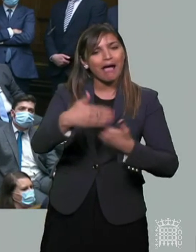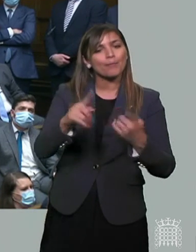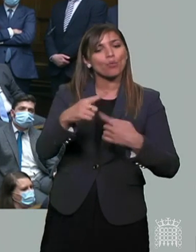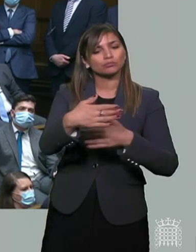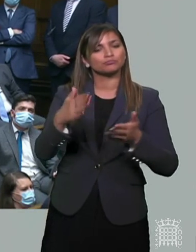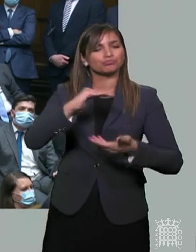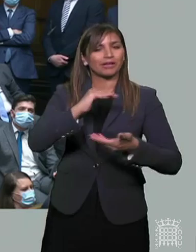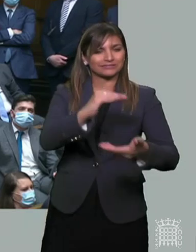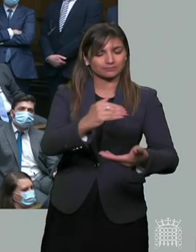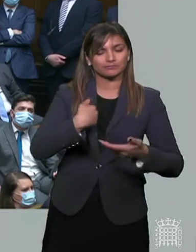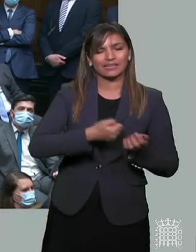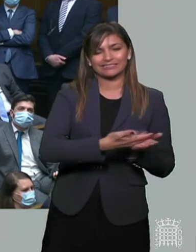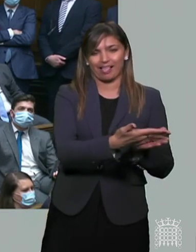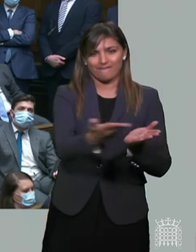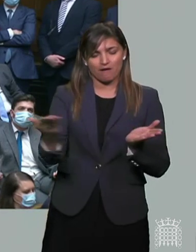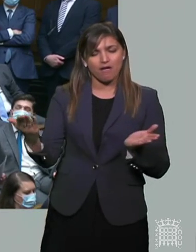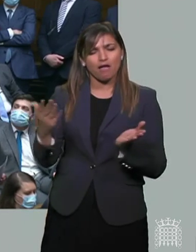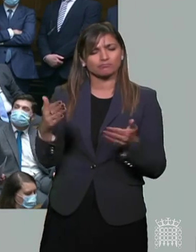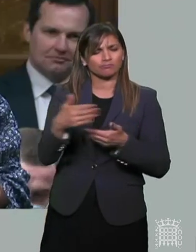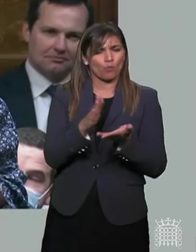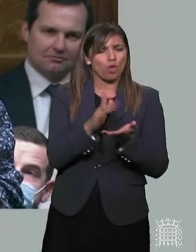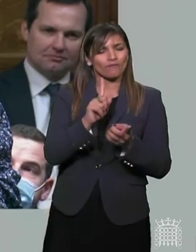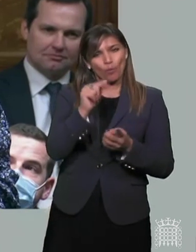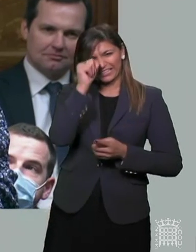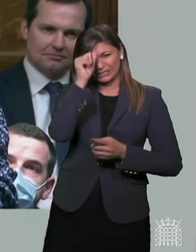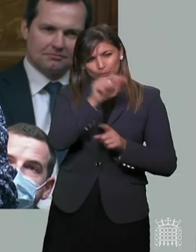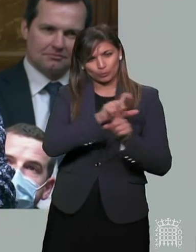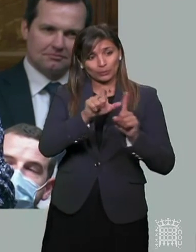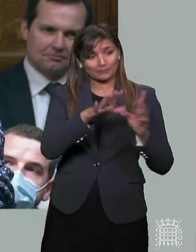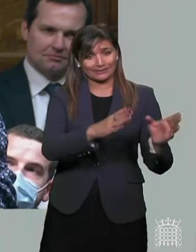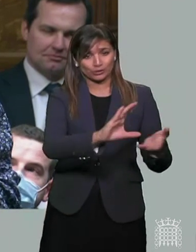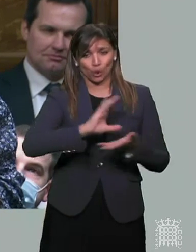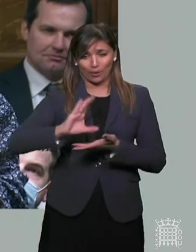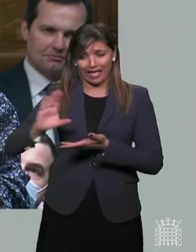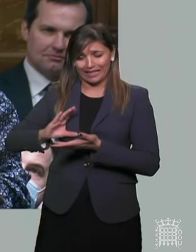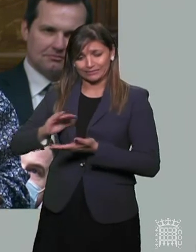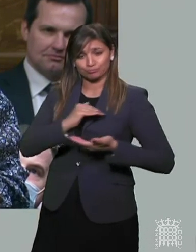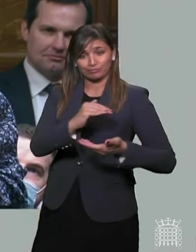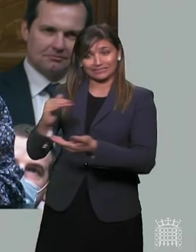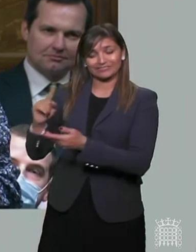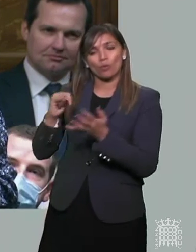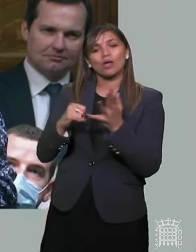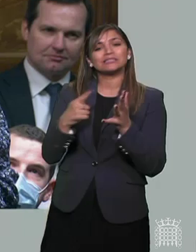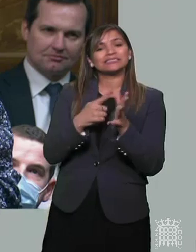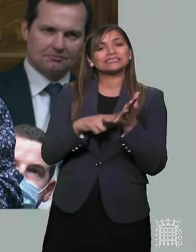I delivered a small number of the thousands of gifts the Hindu community had donated for children and adults across Sandwell.